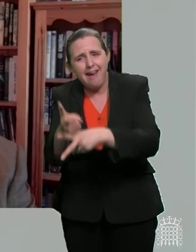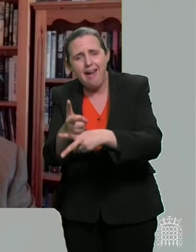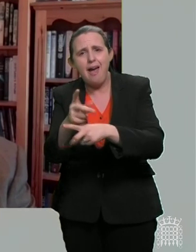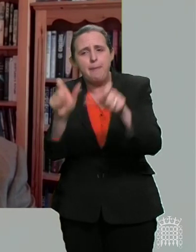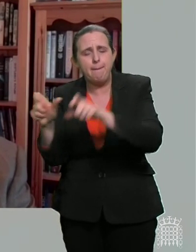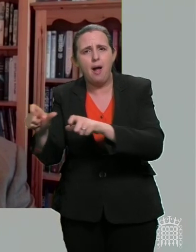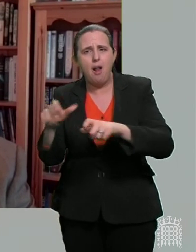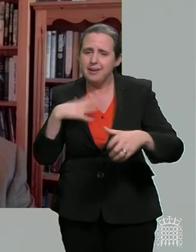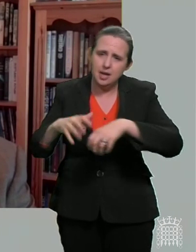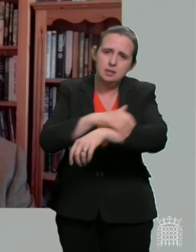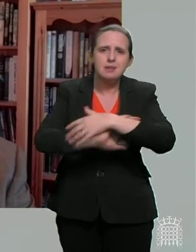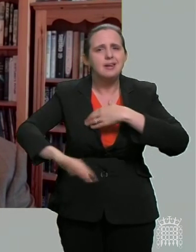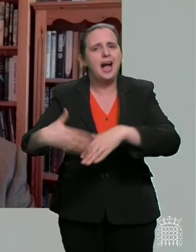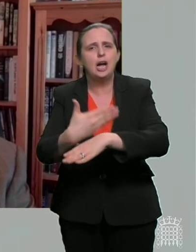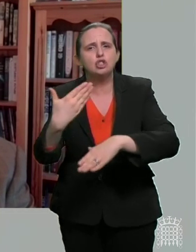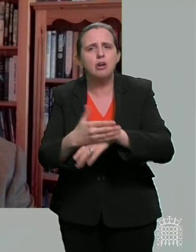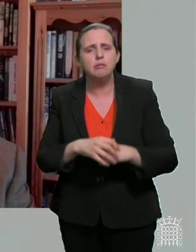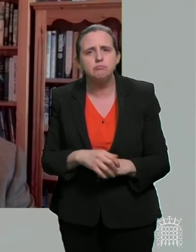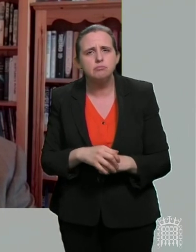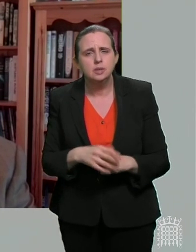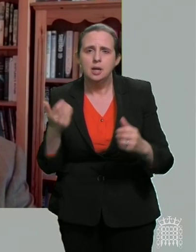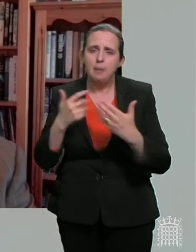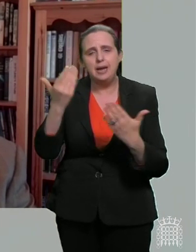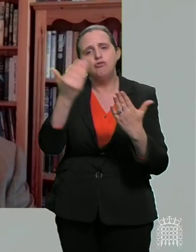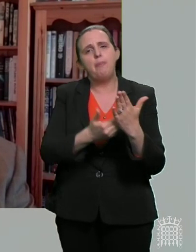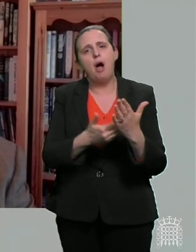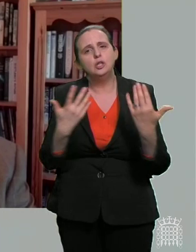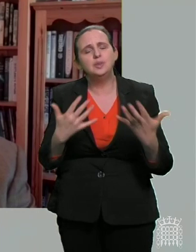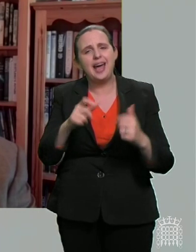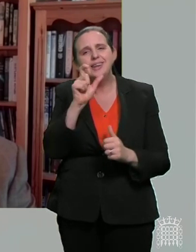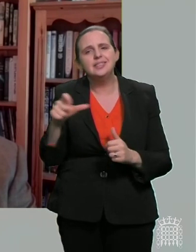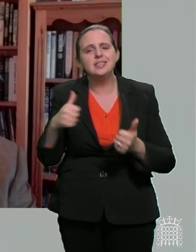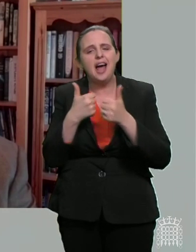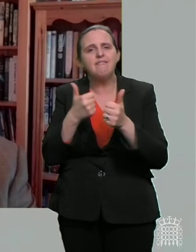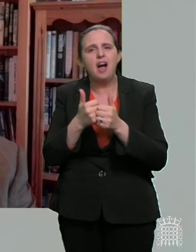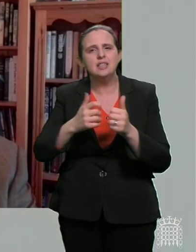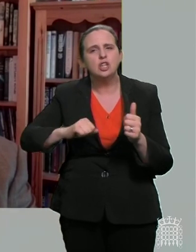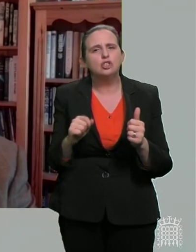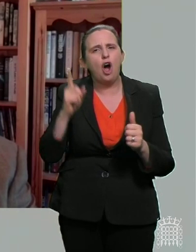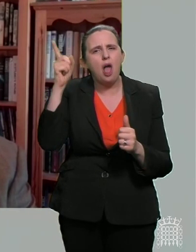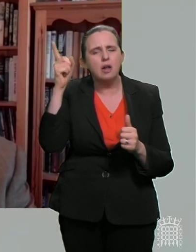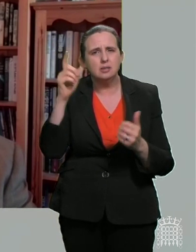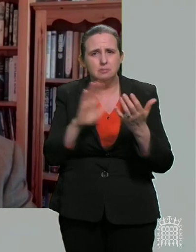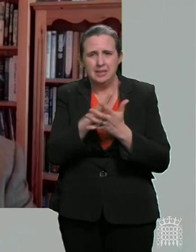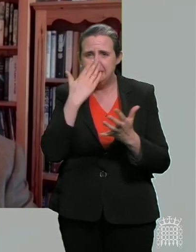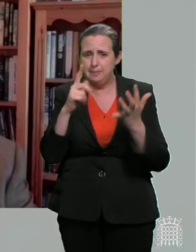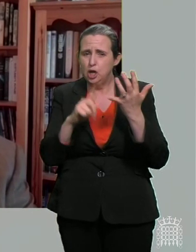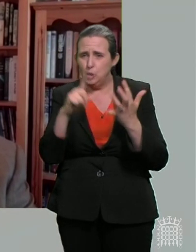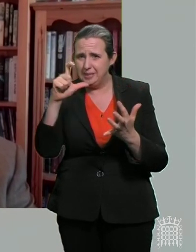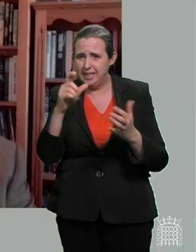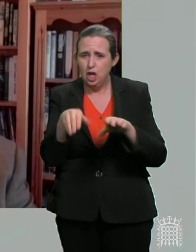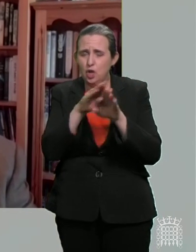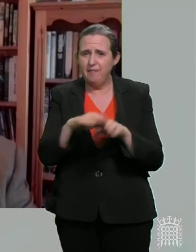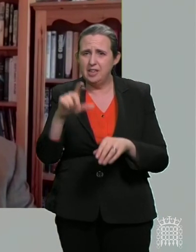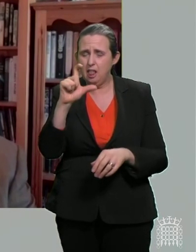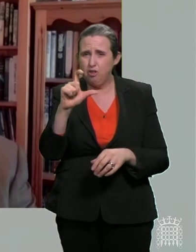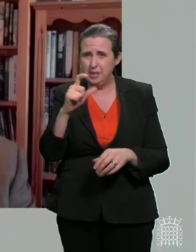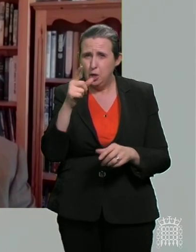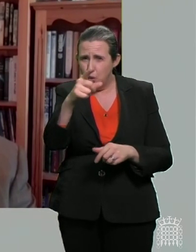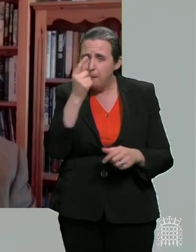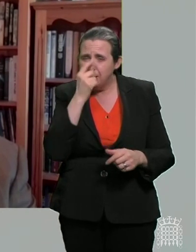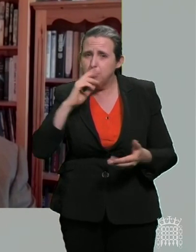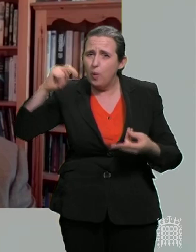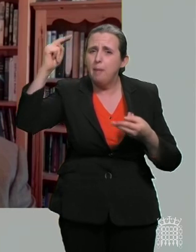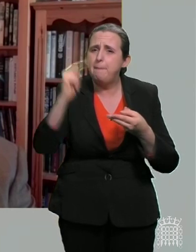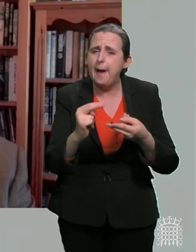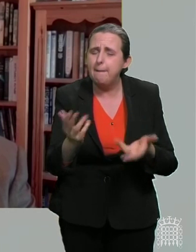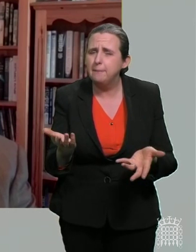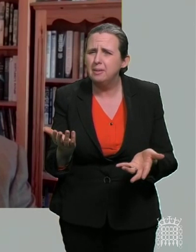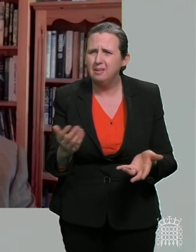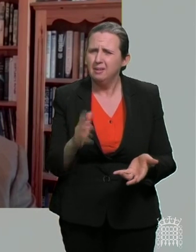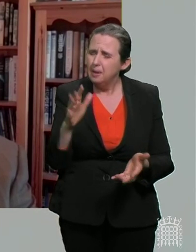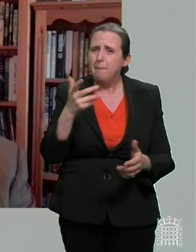This morning, a new report from Citizens Advice Scotland warned that Tory cuts could reduce the value of universal credit by as much as a quarter, just when people need that money the most.